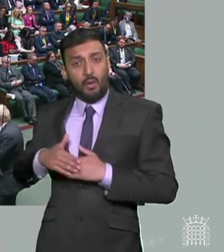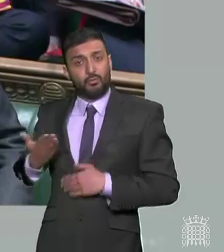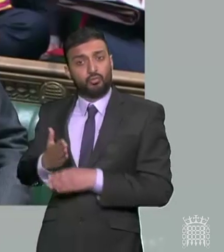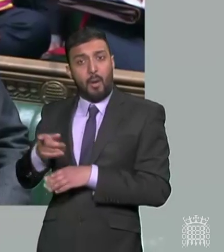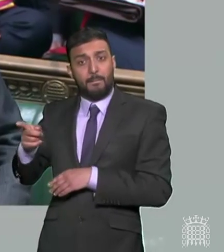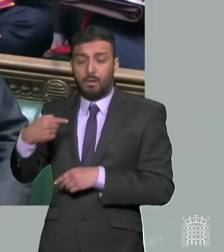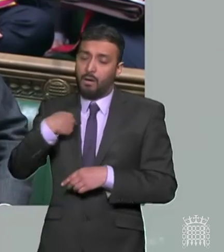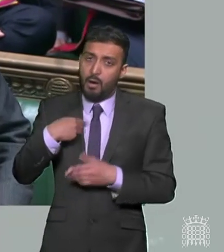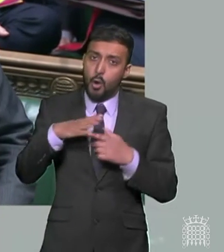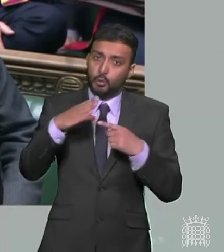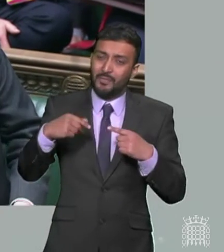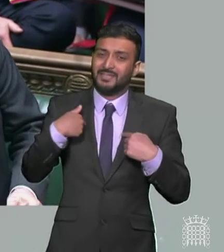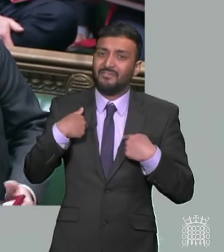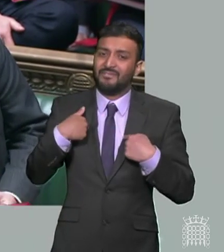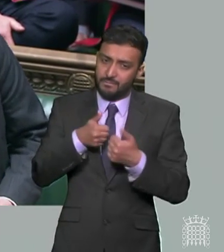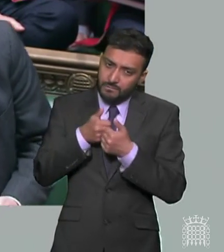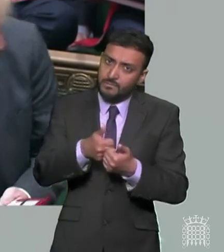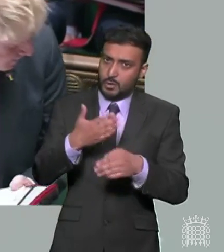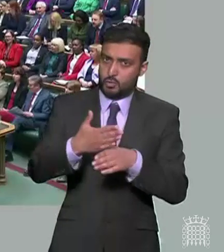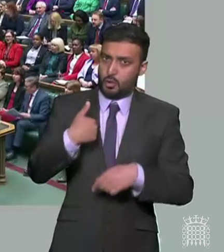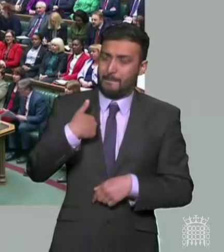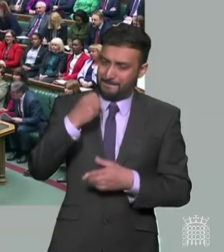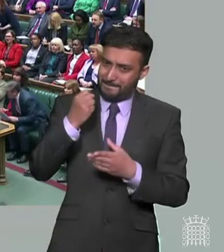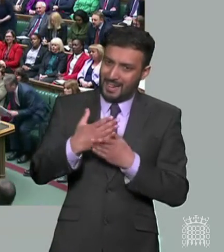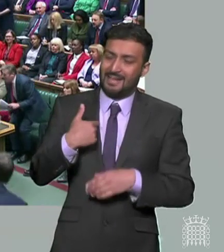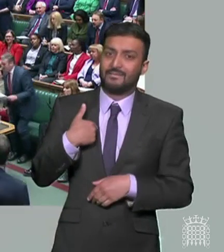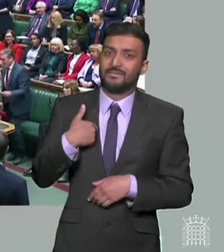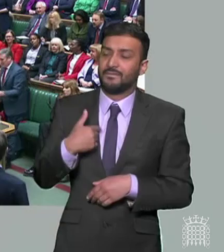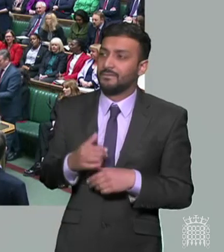We believe in high-wage, high-skill jobs and that is the answer for the economy.